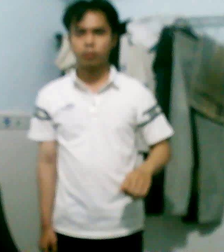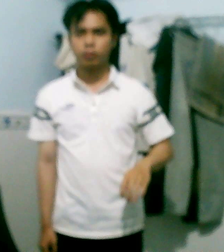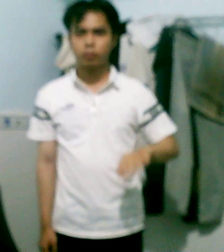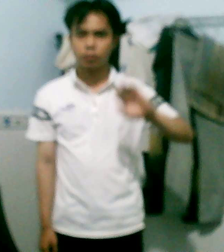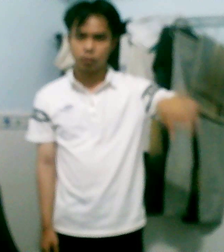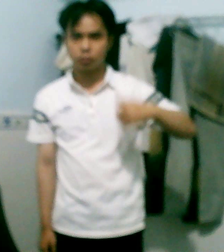thay co